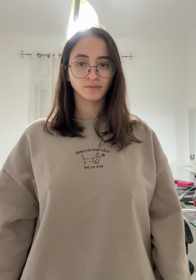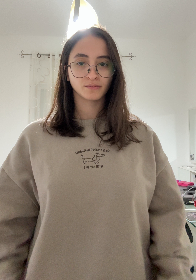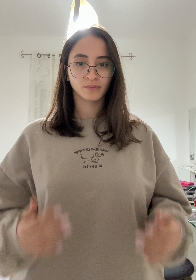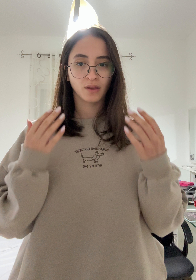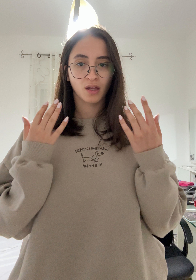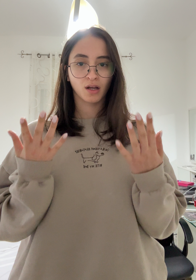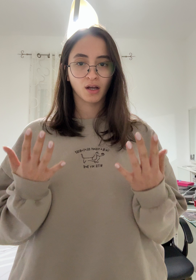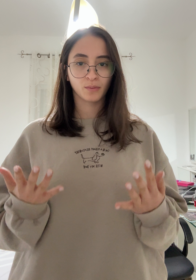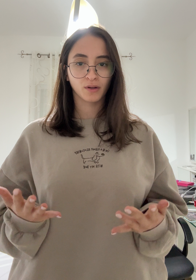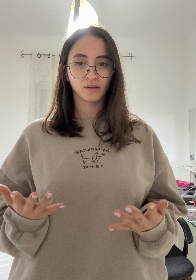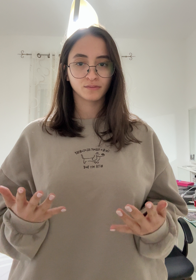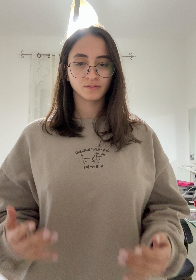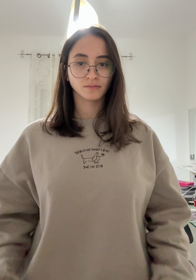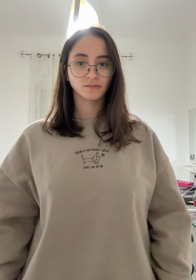כמה